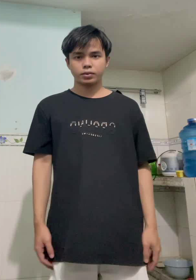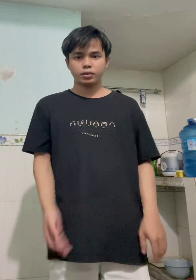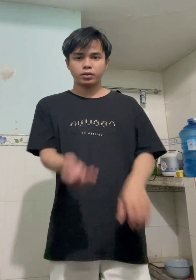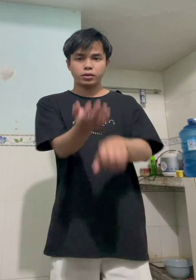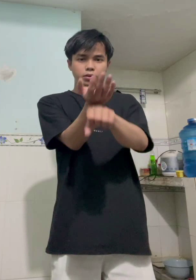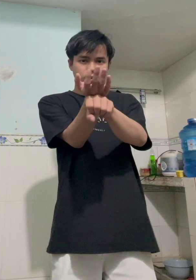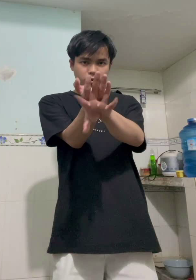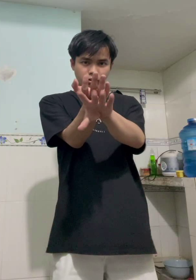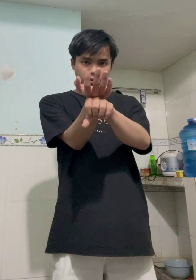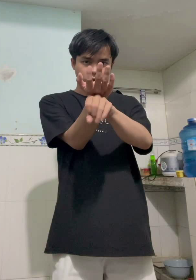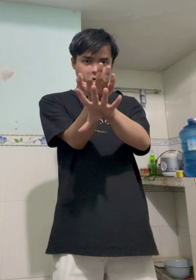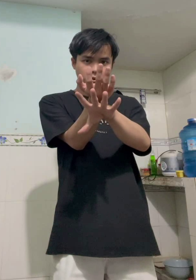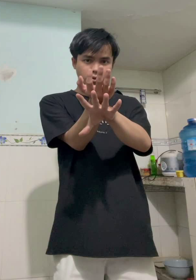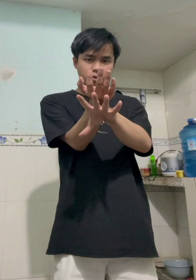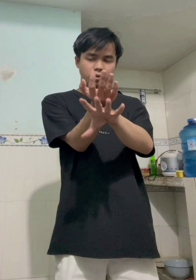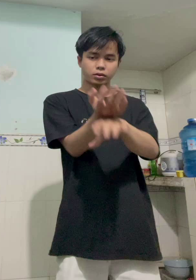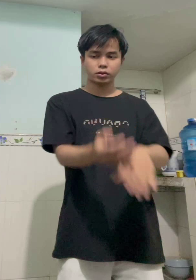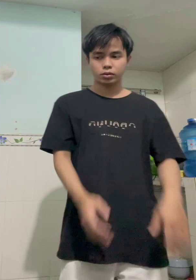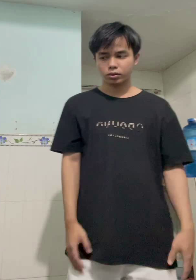ca phe